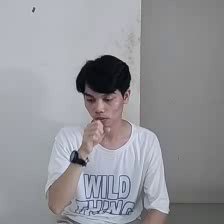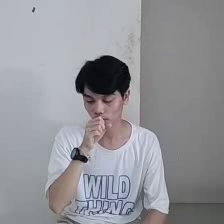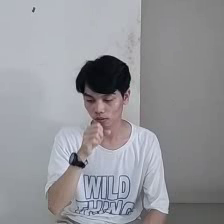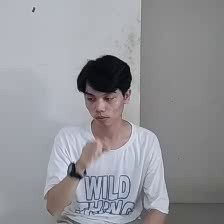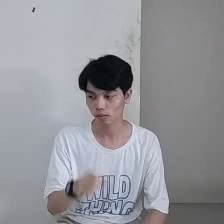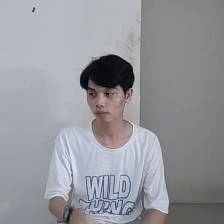Ho